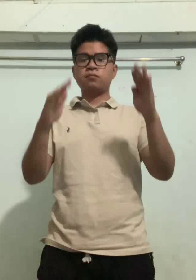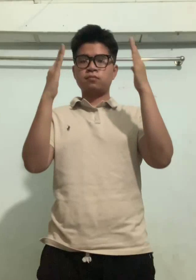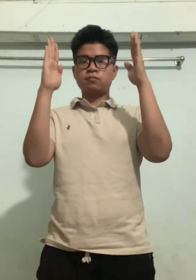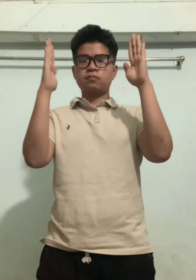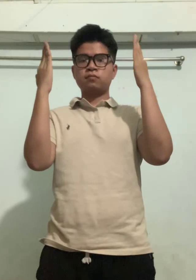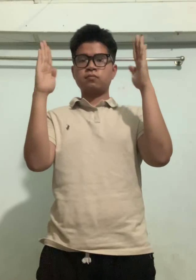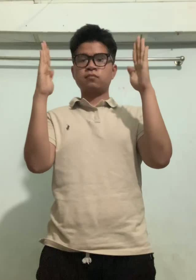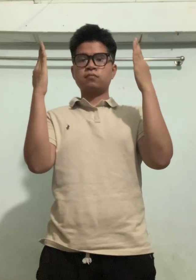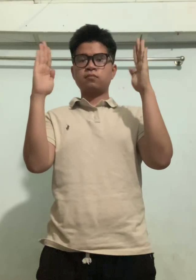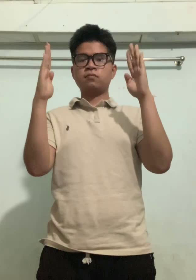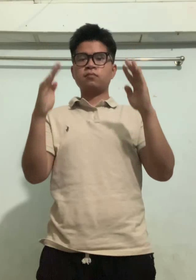vo tay